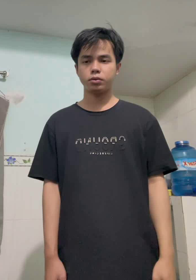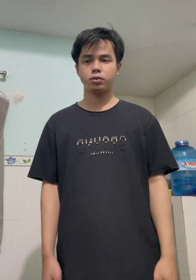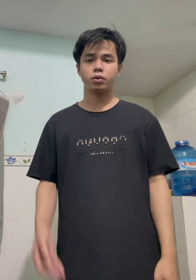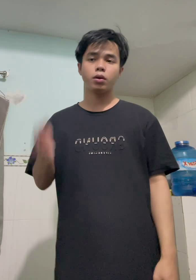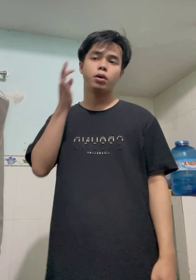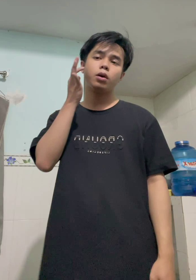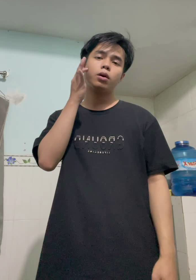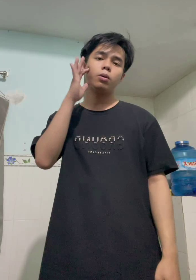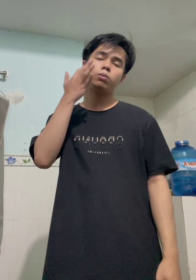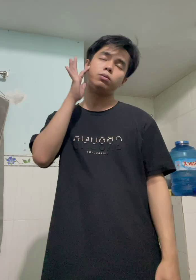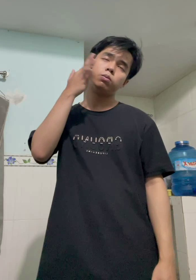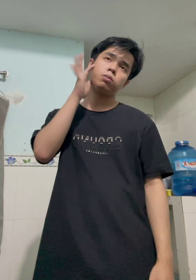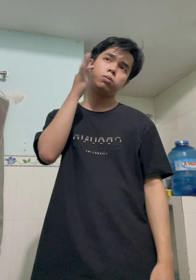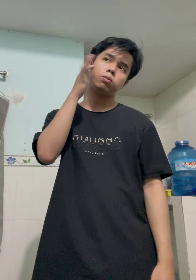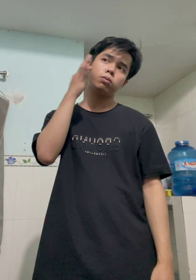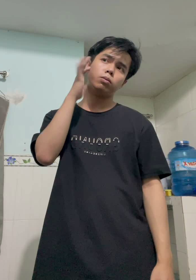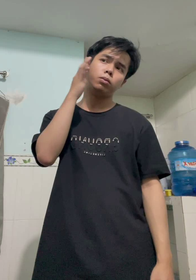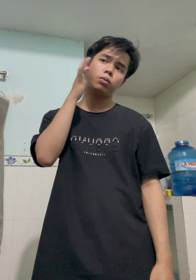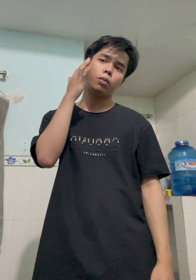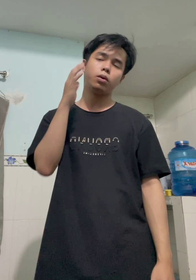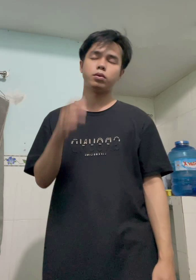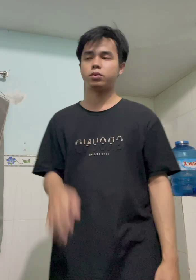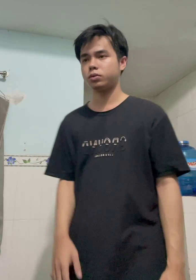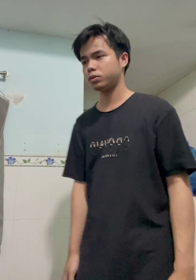kinh tom